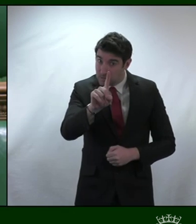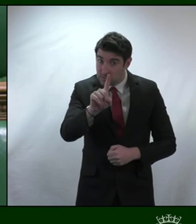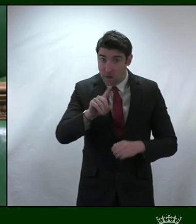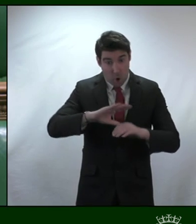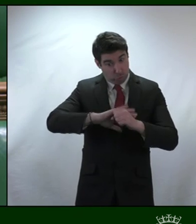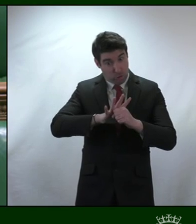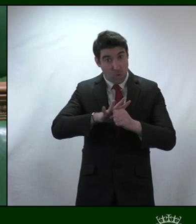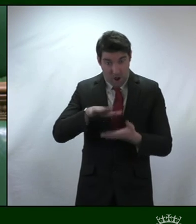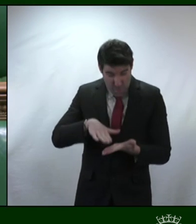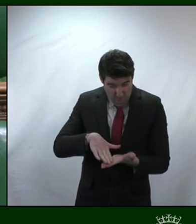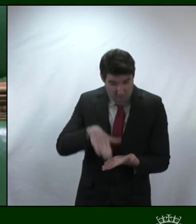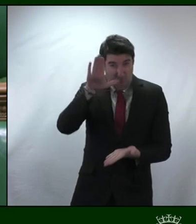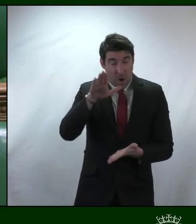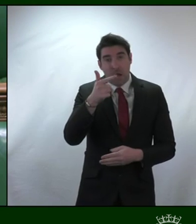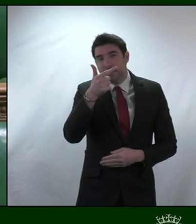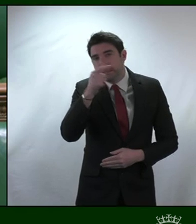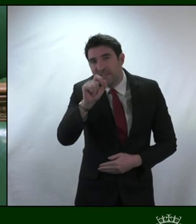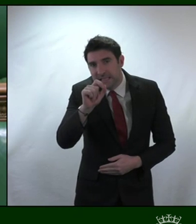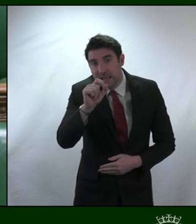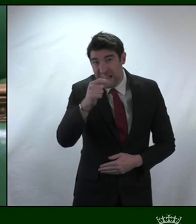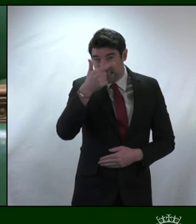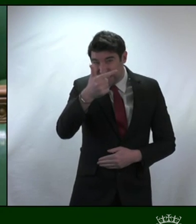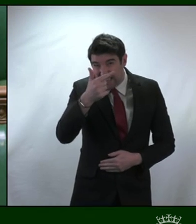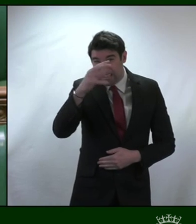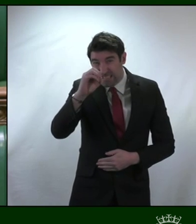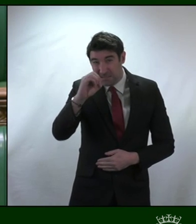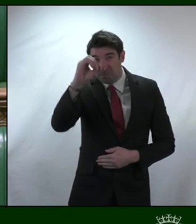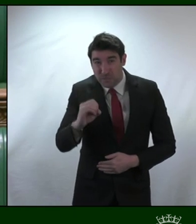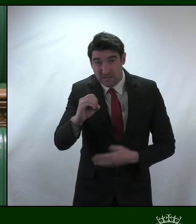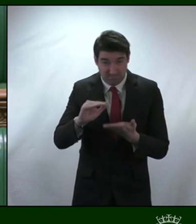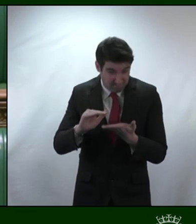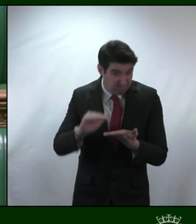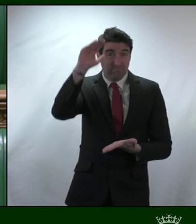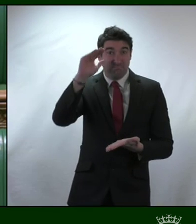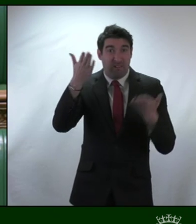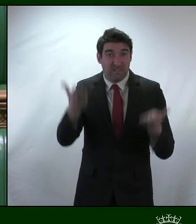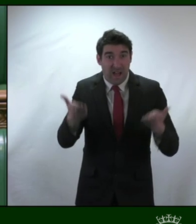Everybody knows that this is a problem. The Prime Minister is yet again pretending that it is not.